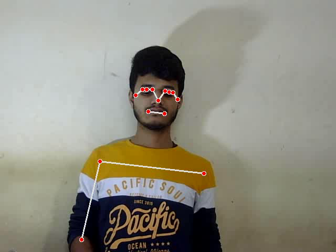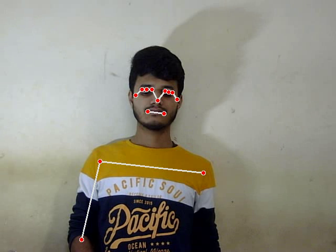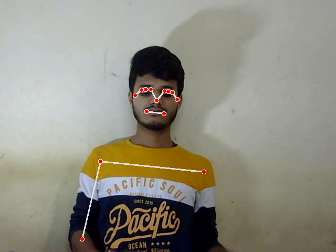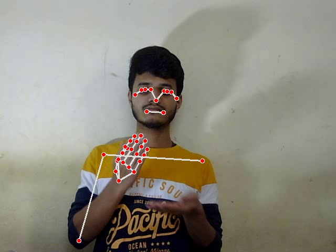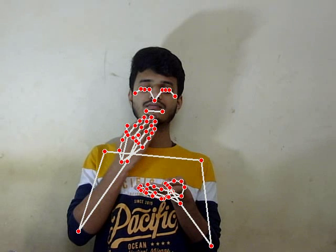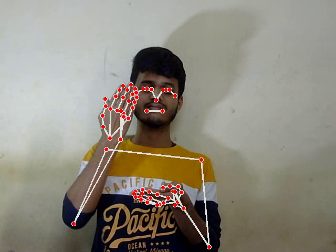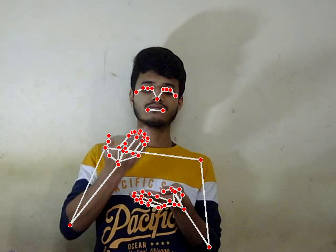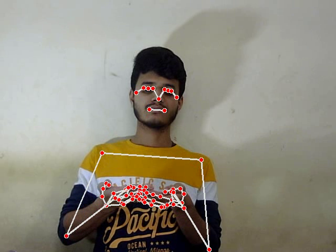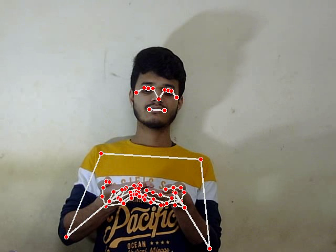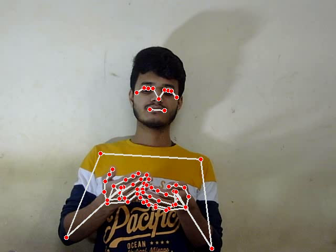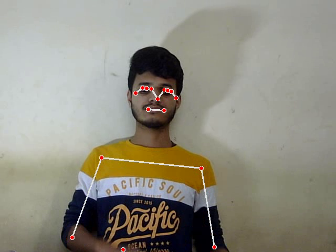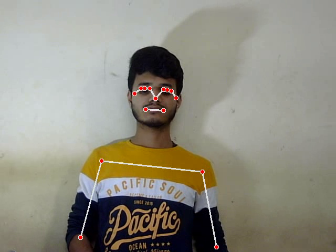good